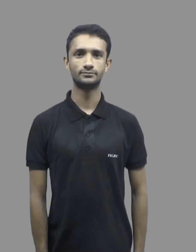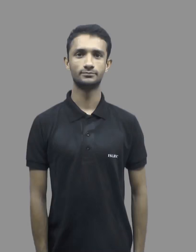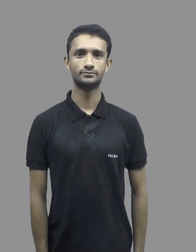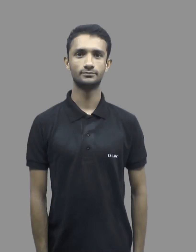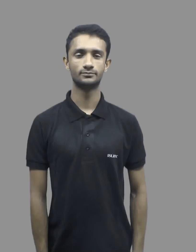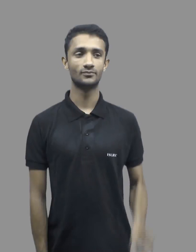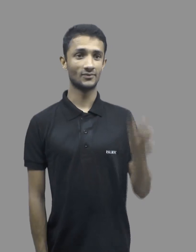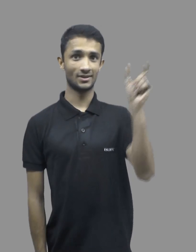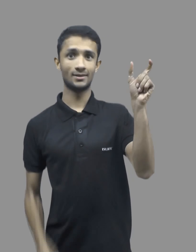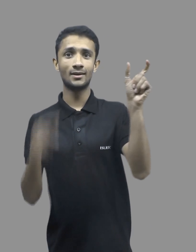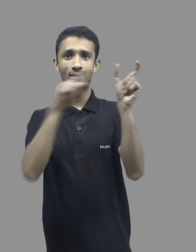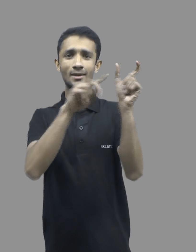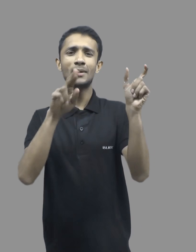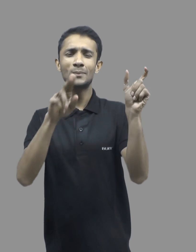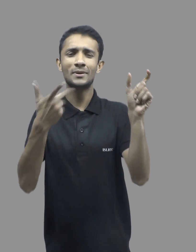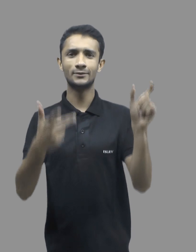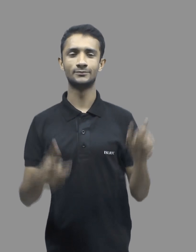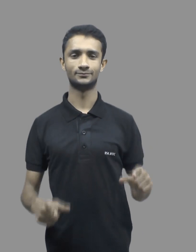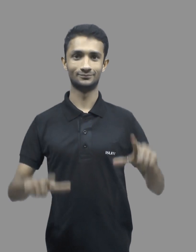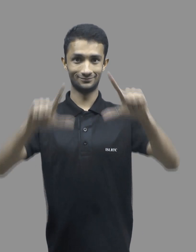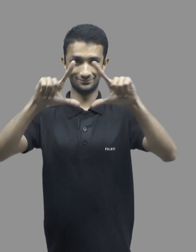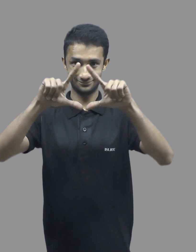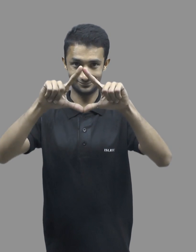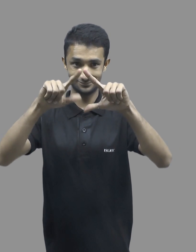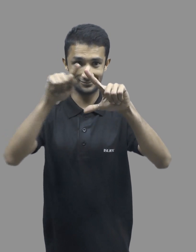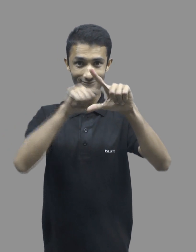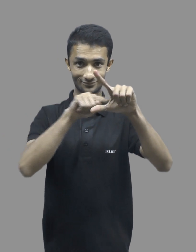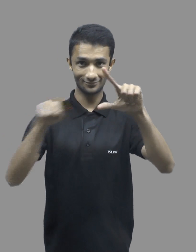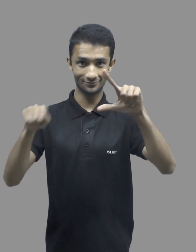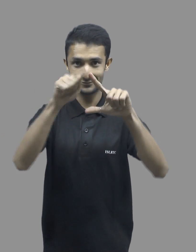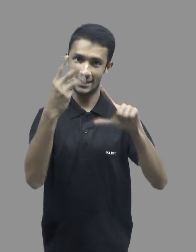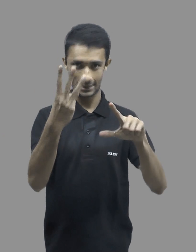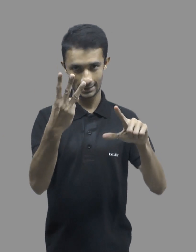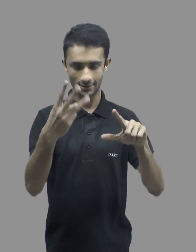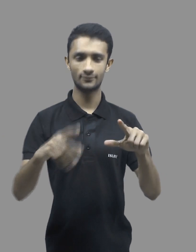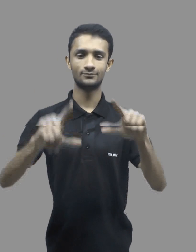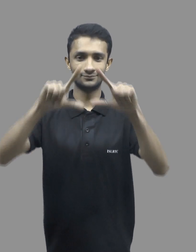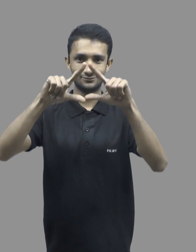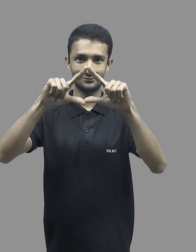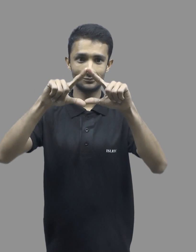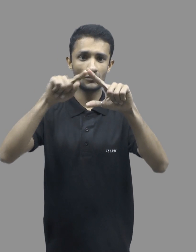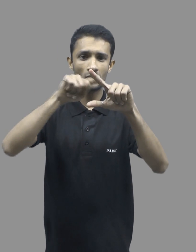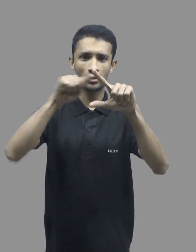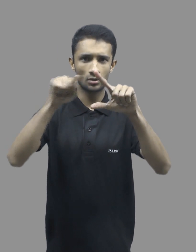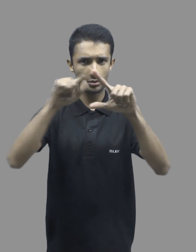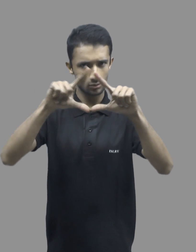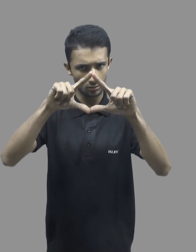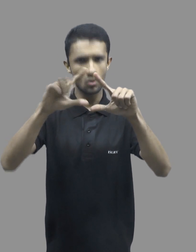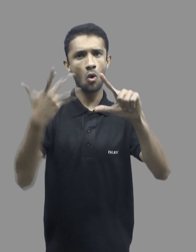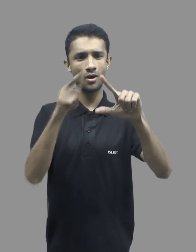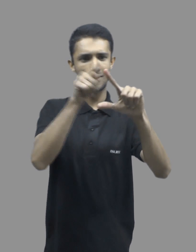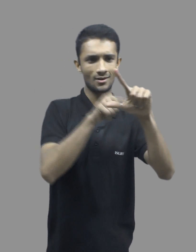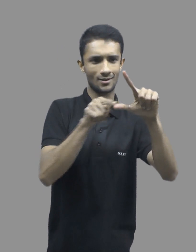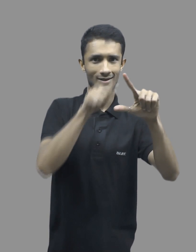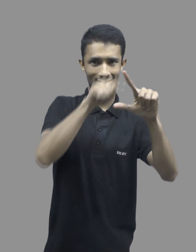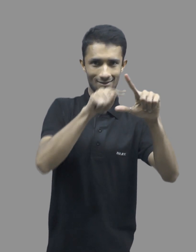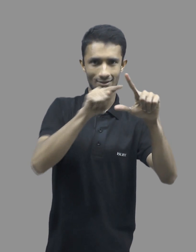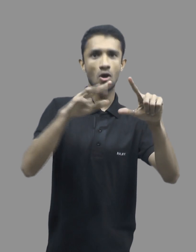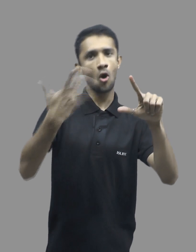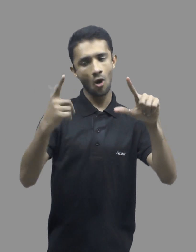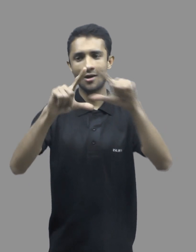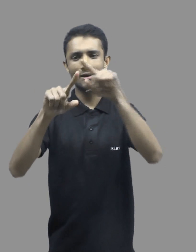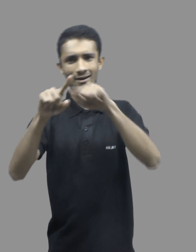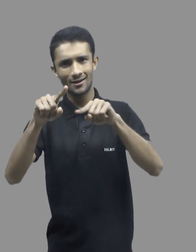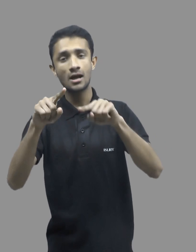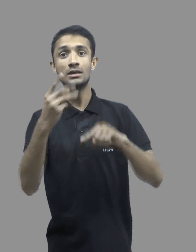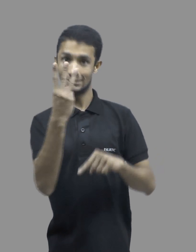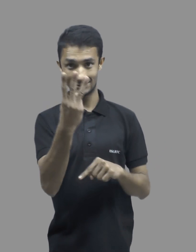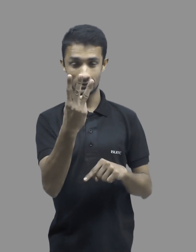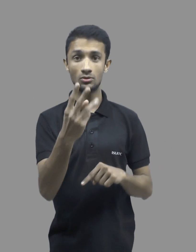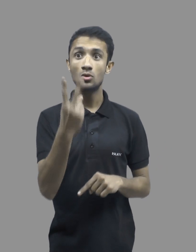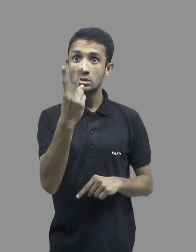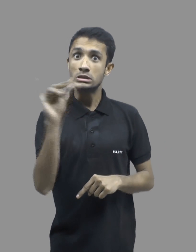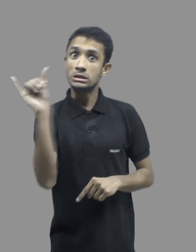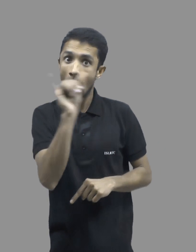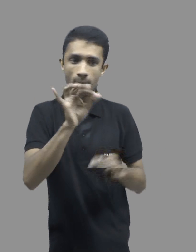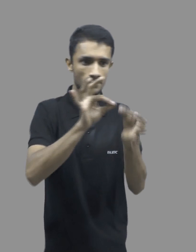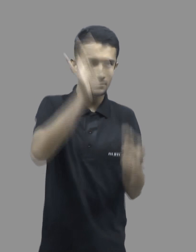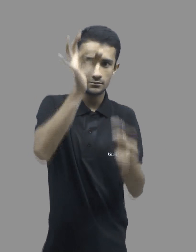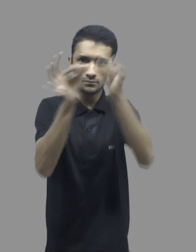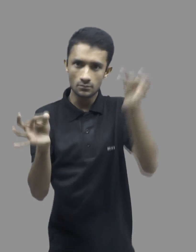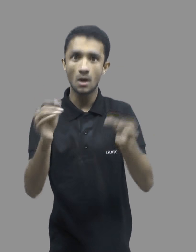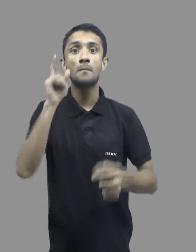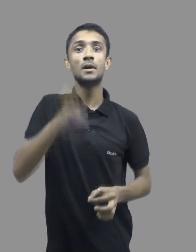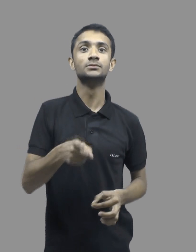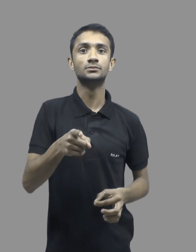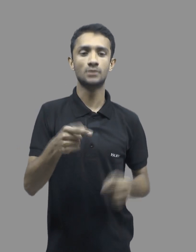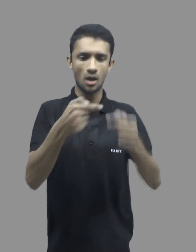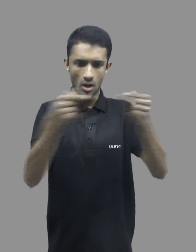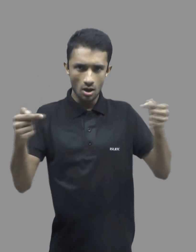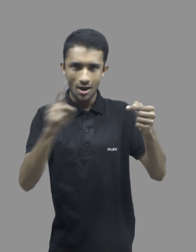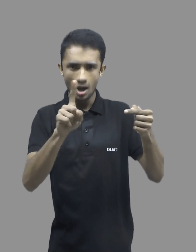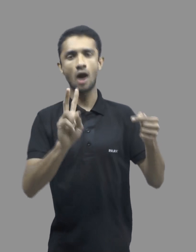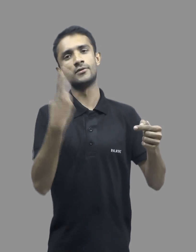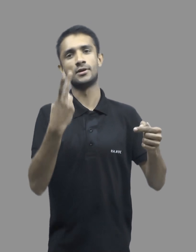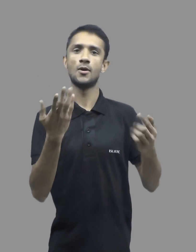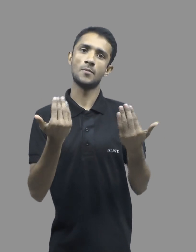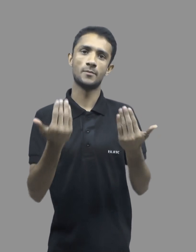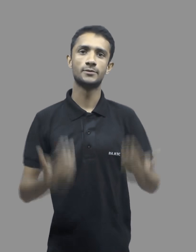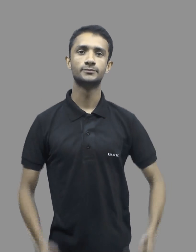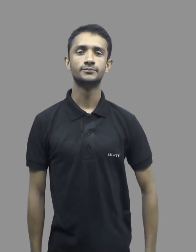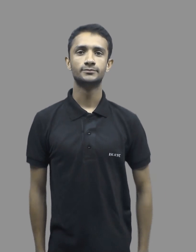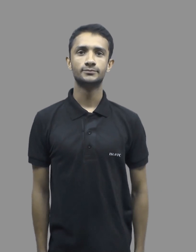Isosceles Triangle